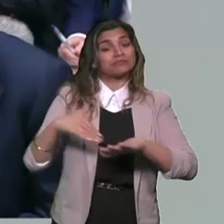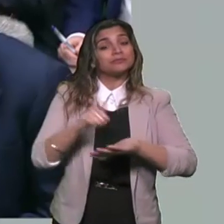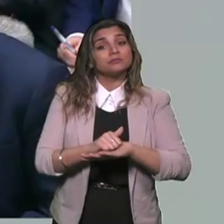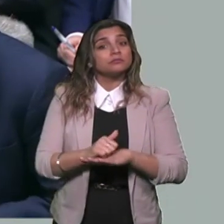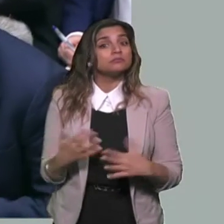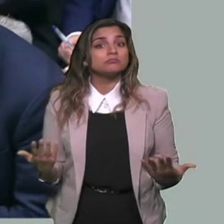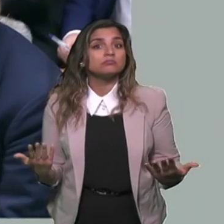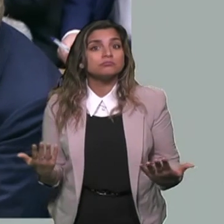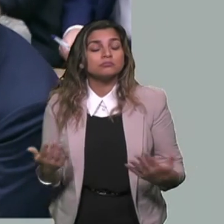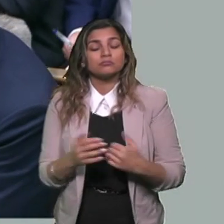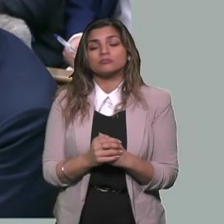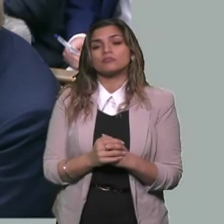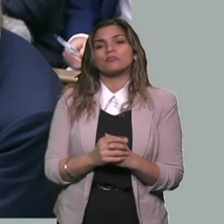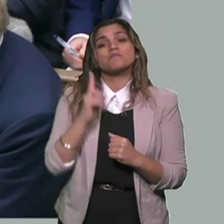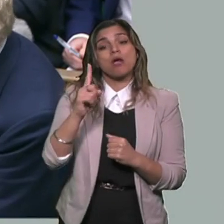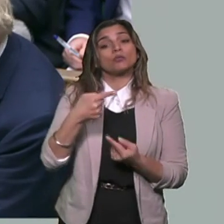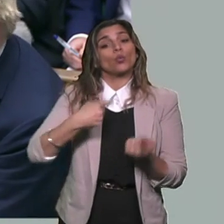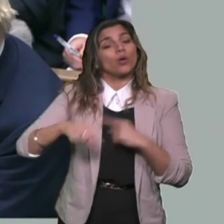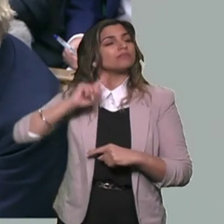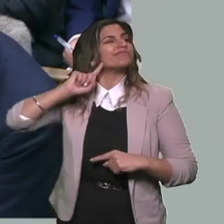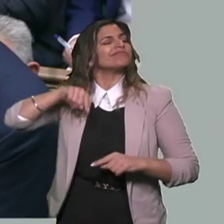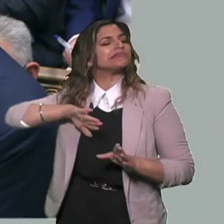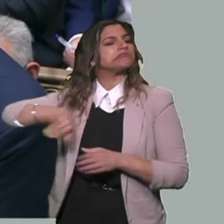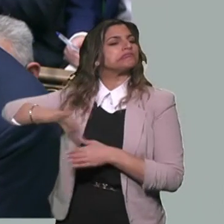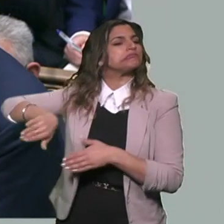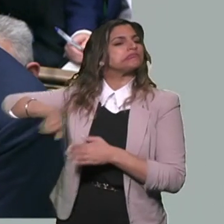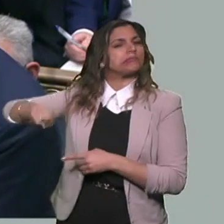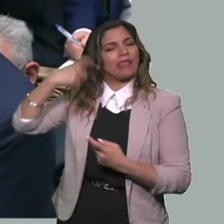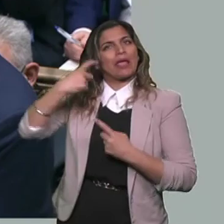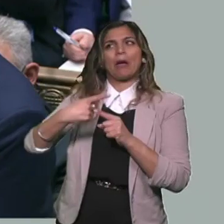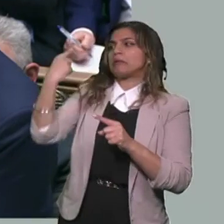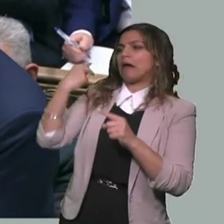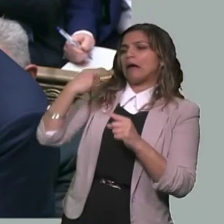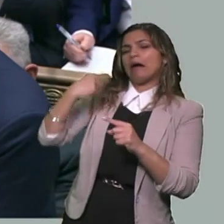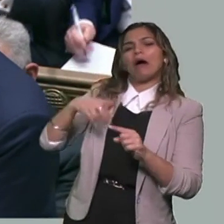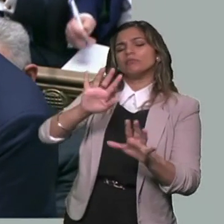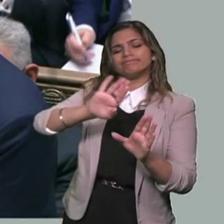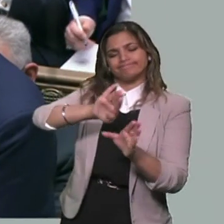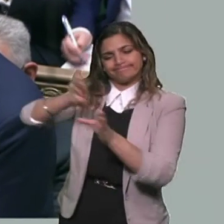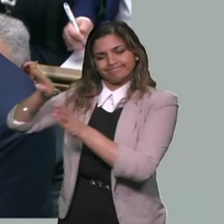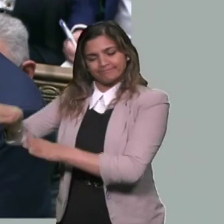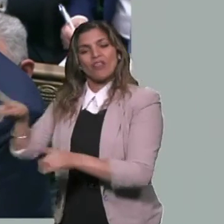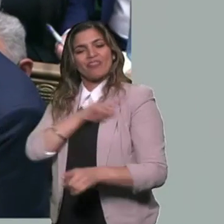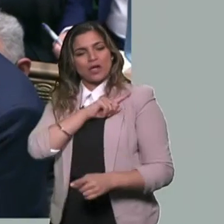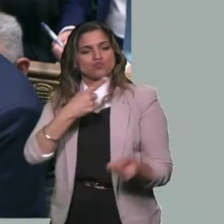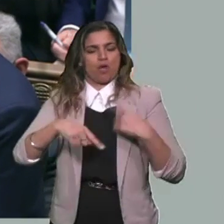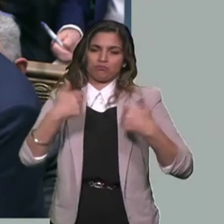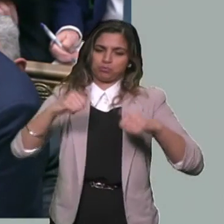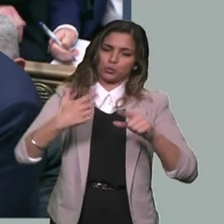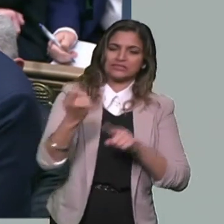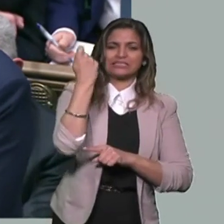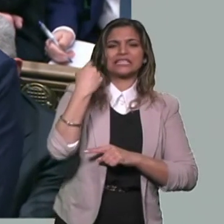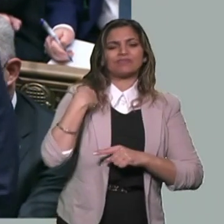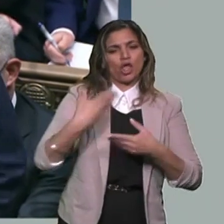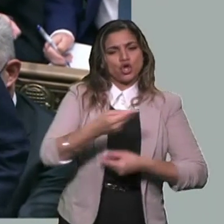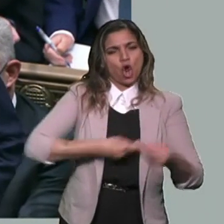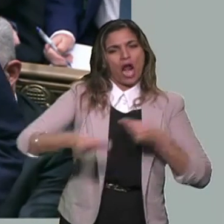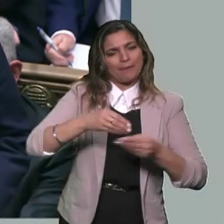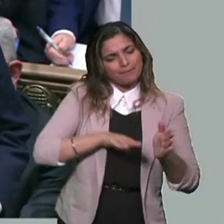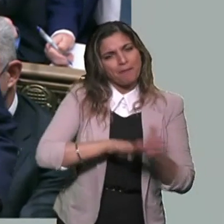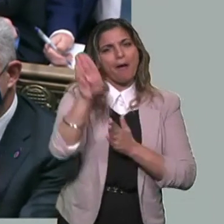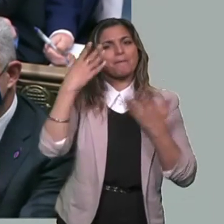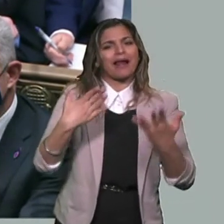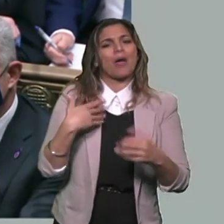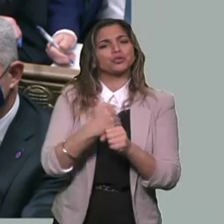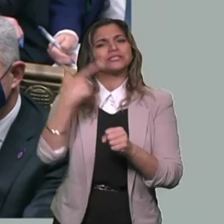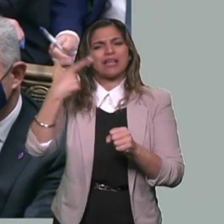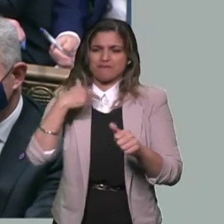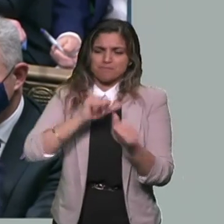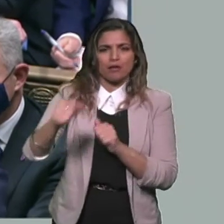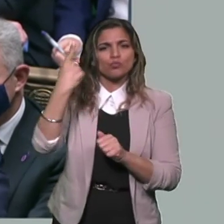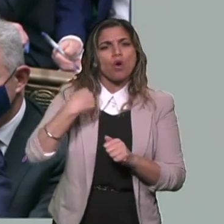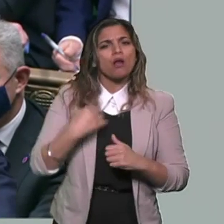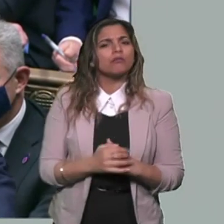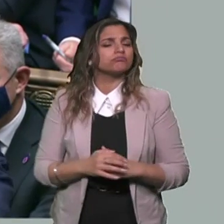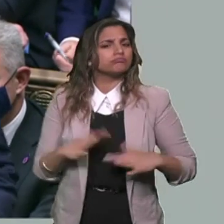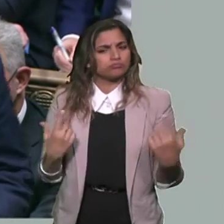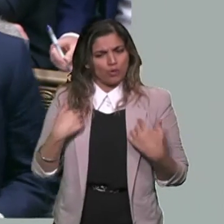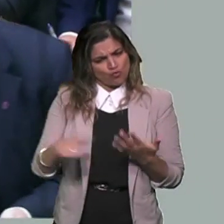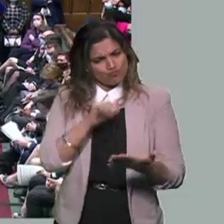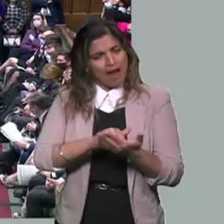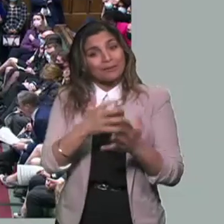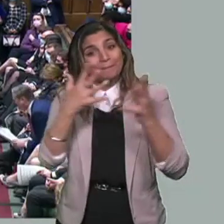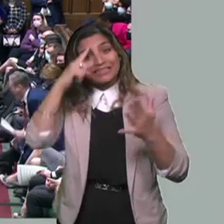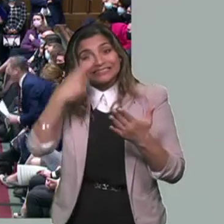It is precisely because we did not listen to Captain Hindsight that we have the fastest-growing economy in the G7, and we have got all the big calls right.